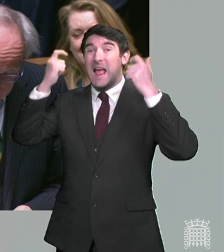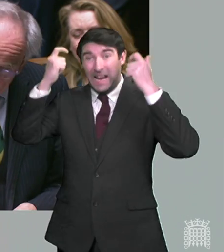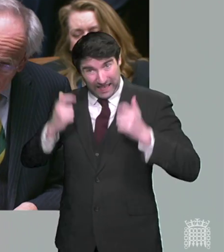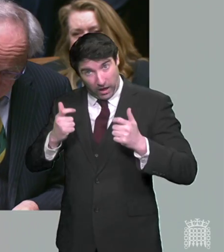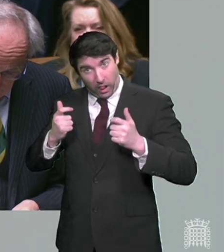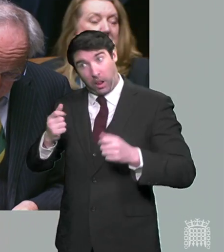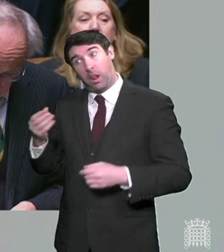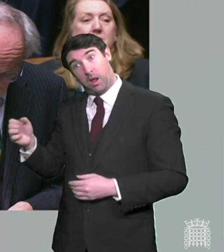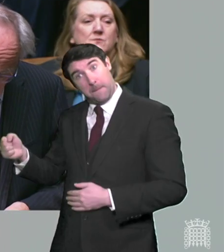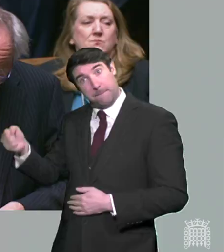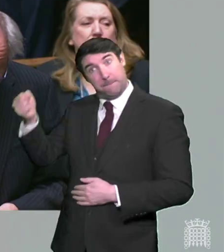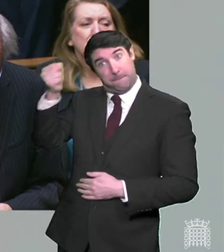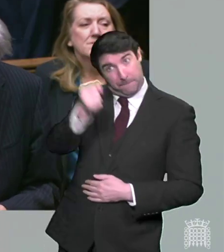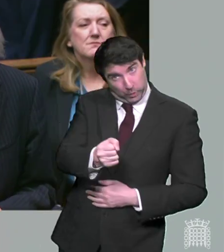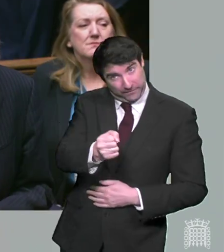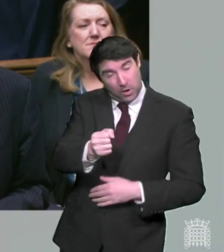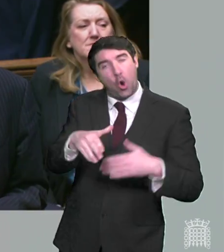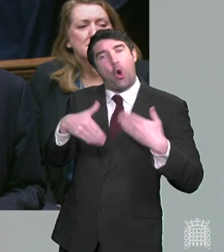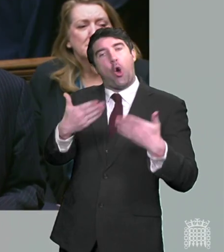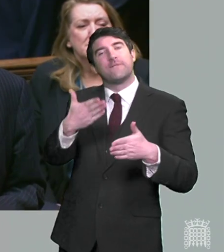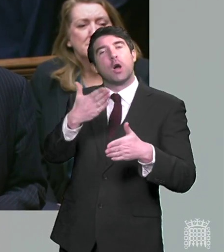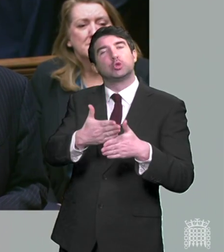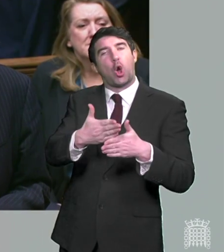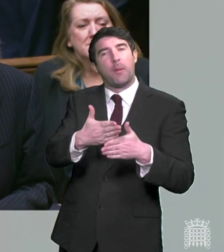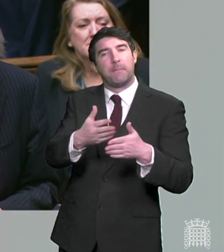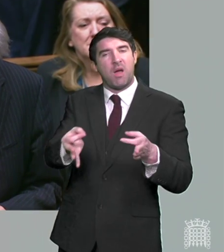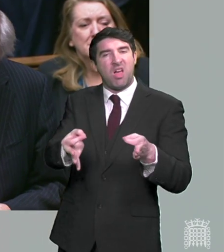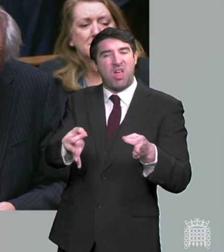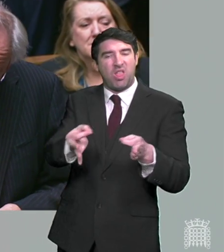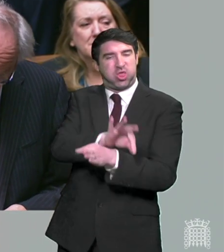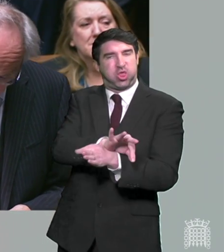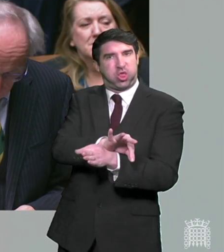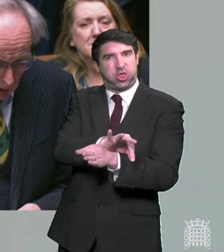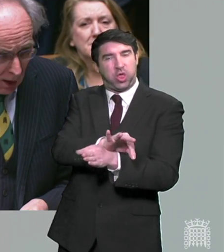It has nothing to do with people who come illegally here on small boats.